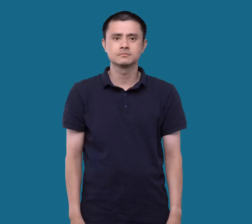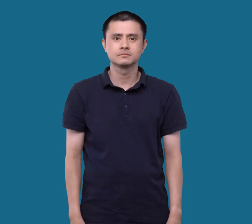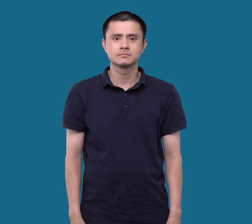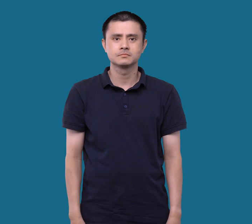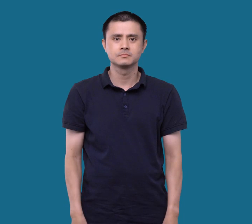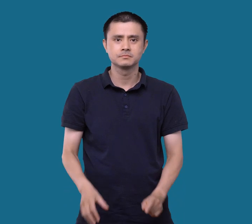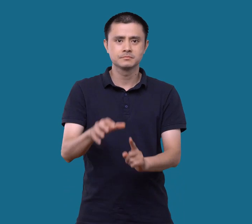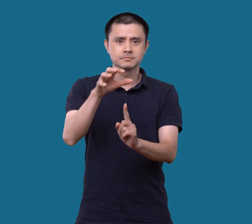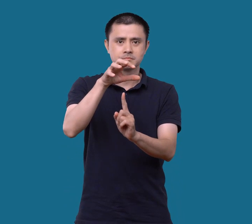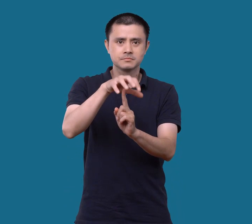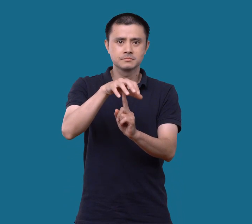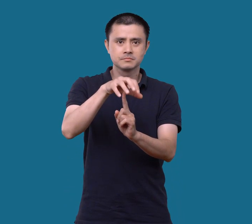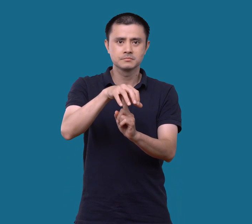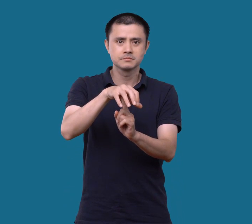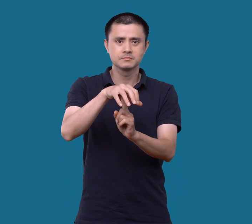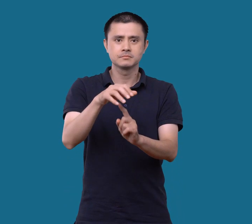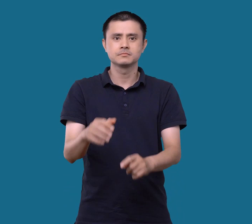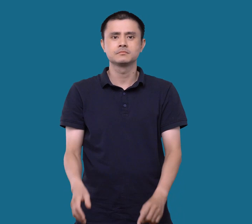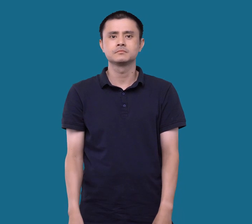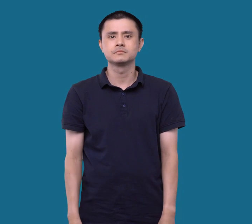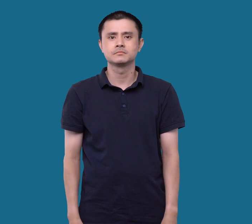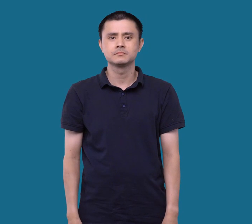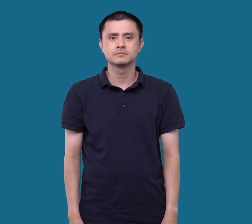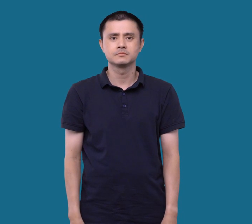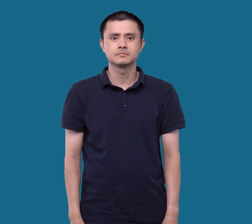nấm